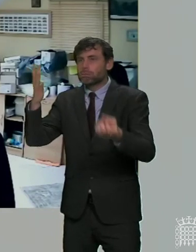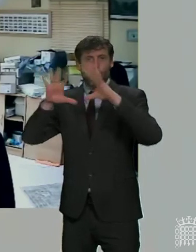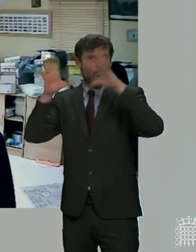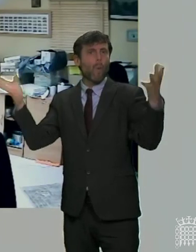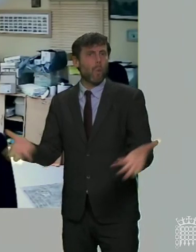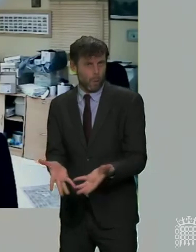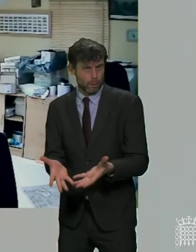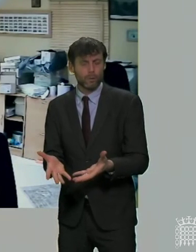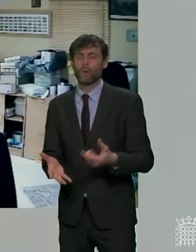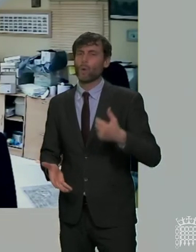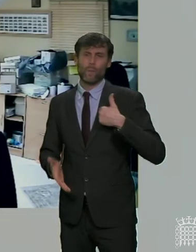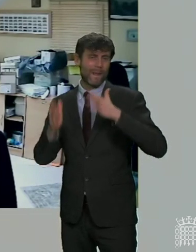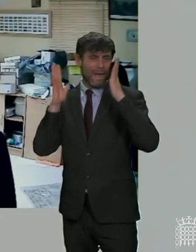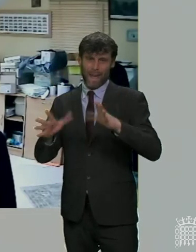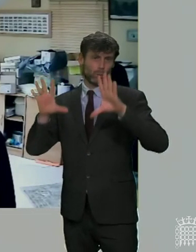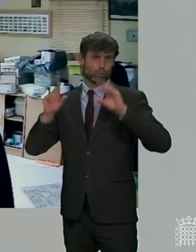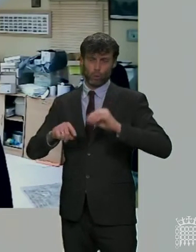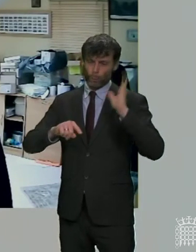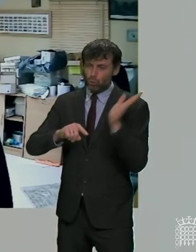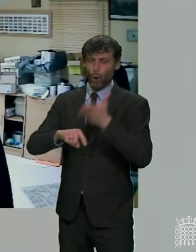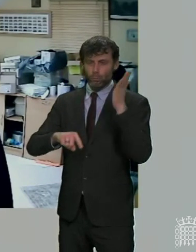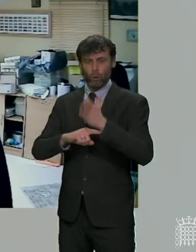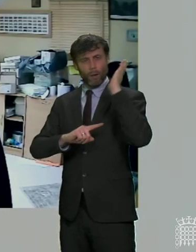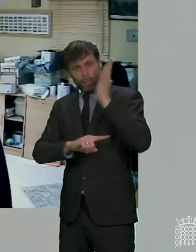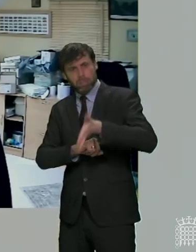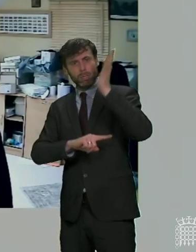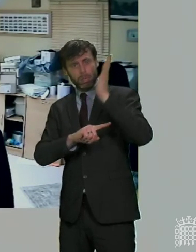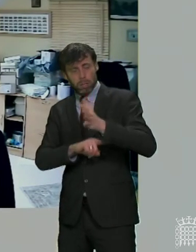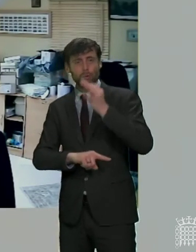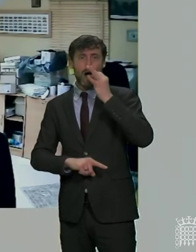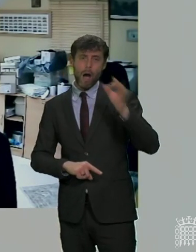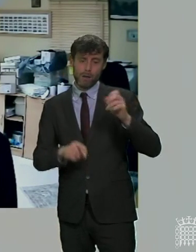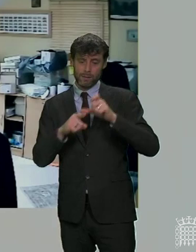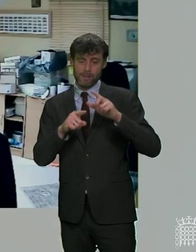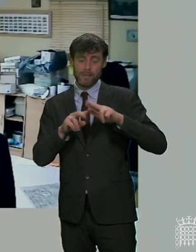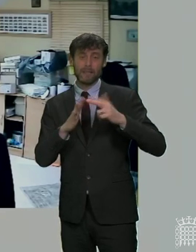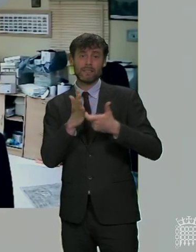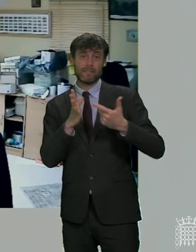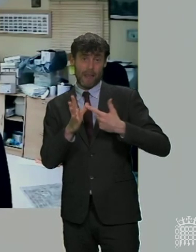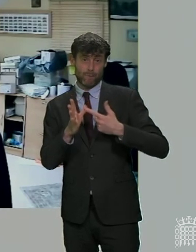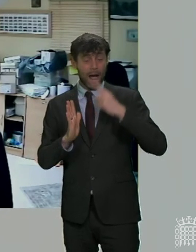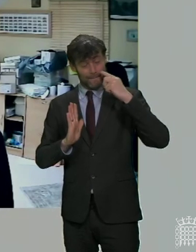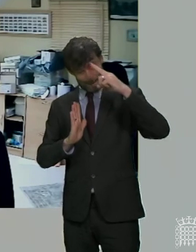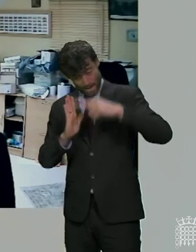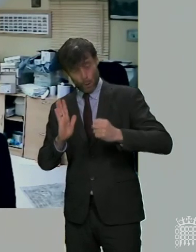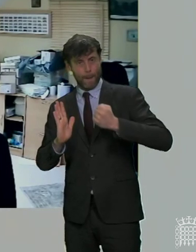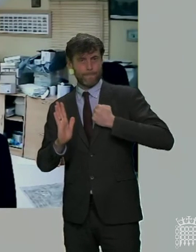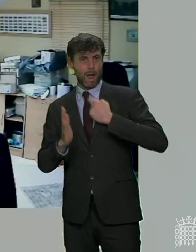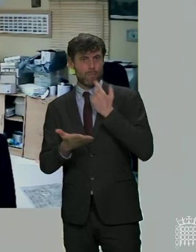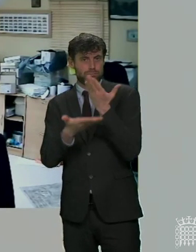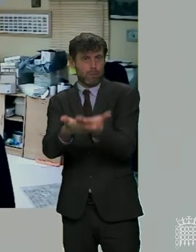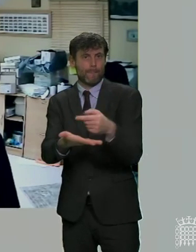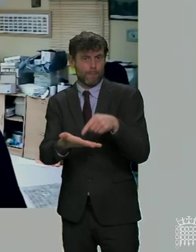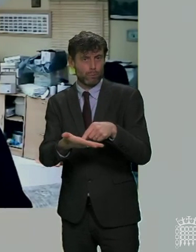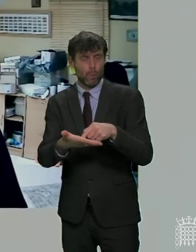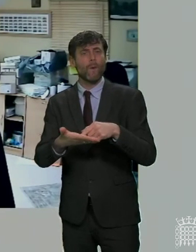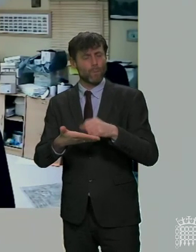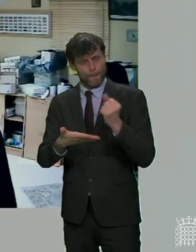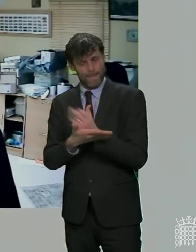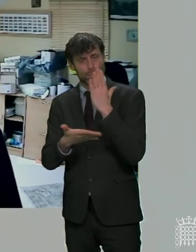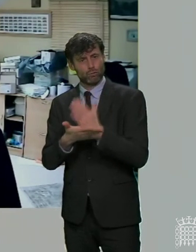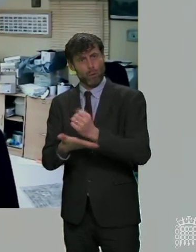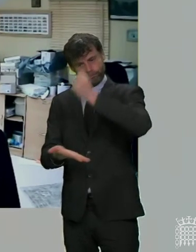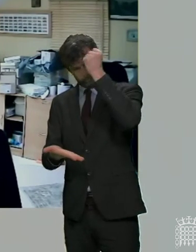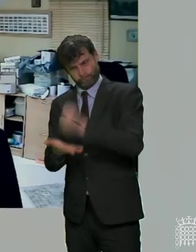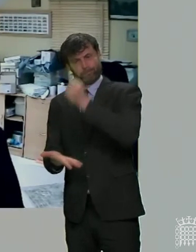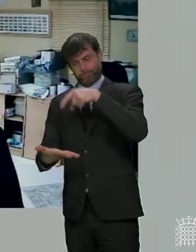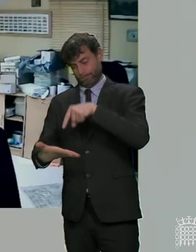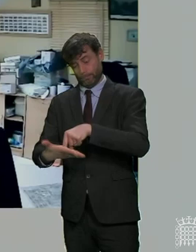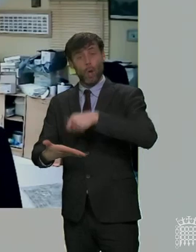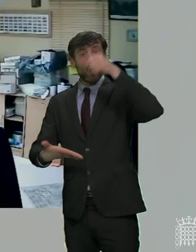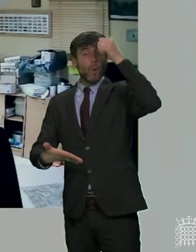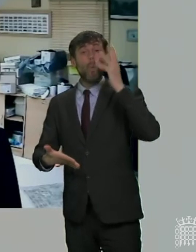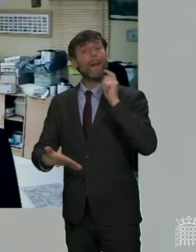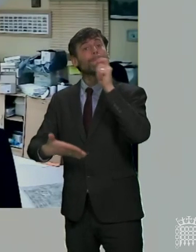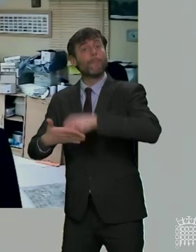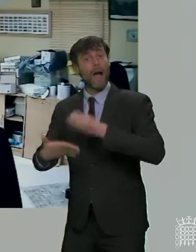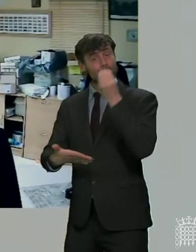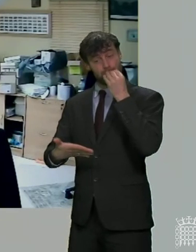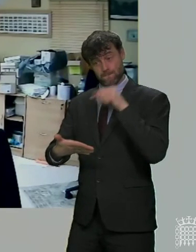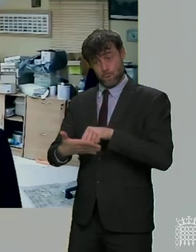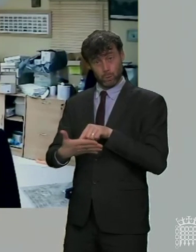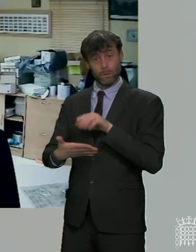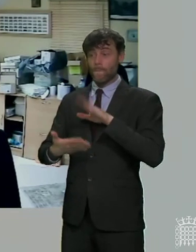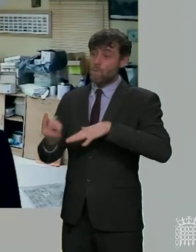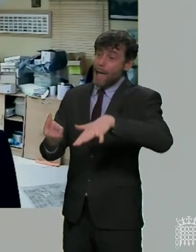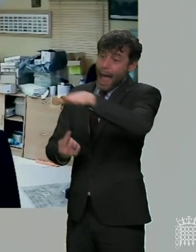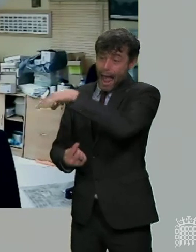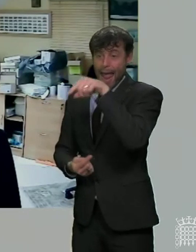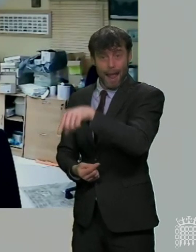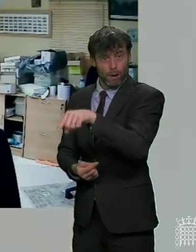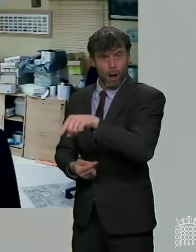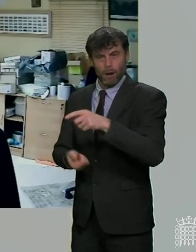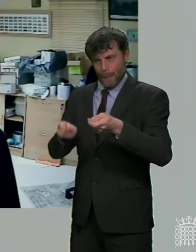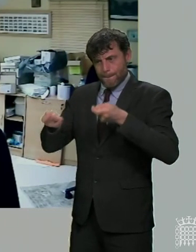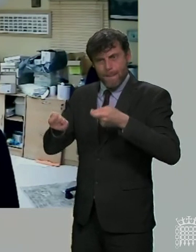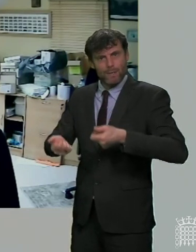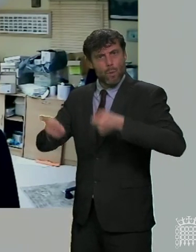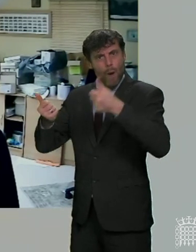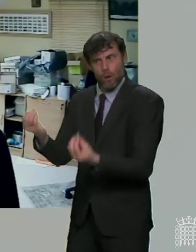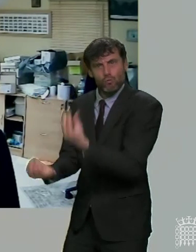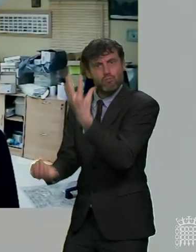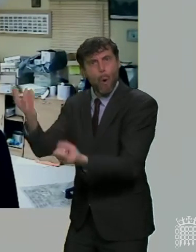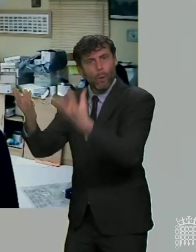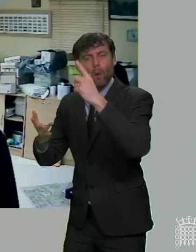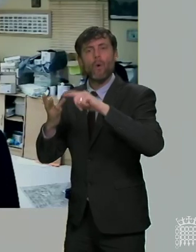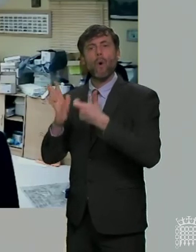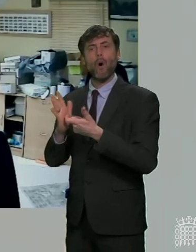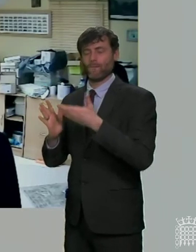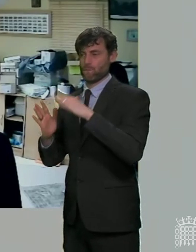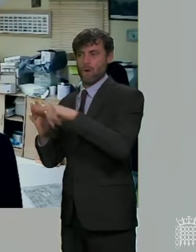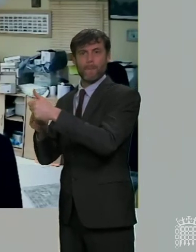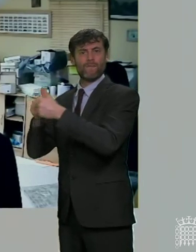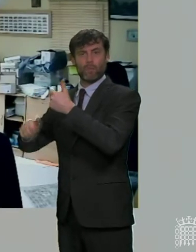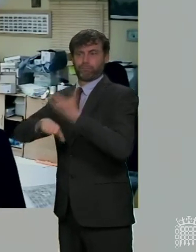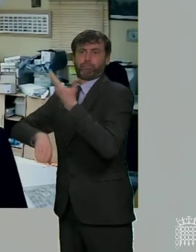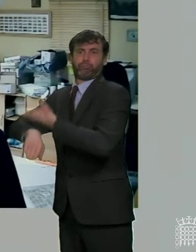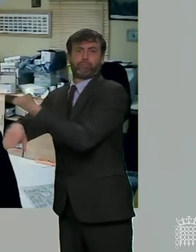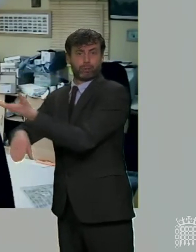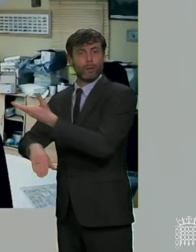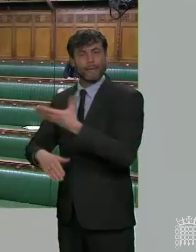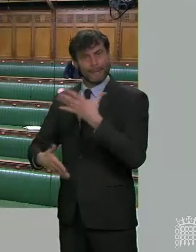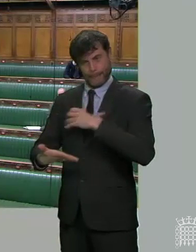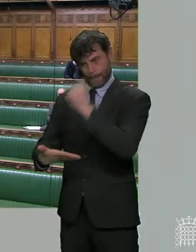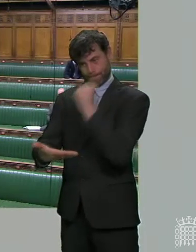Will he ask Ministers in the Department for Environment, Food and Rural Affairs to look seriously at my proposals for a kitemark scheme for food products in the UK, so that consumers can see clearly whether the products they buy come from sustainable sources or from producers who are doing further damage to our environment?